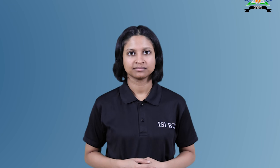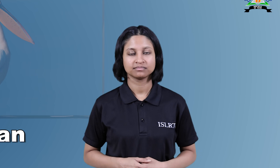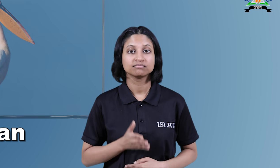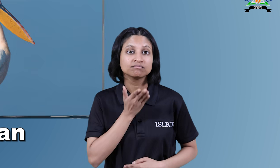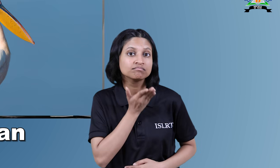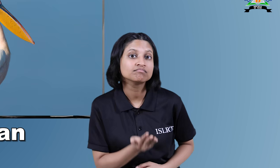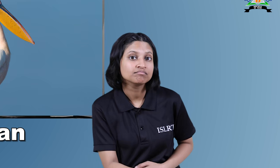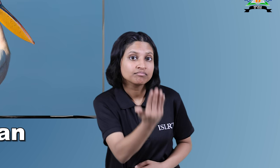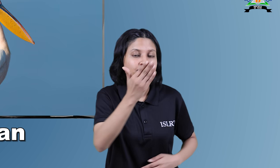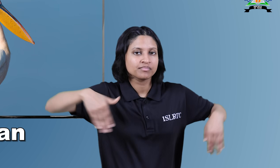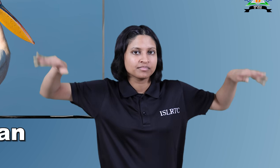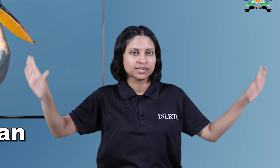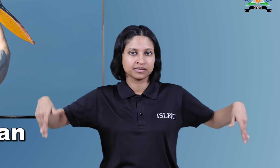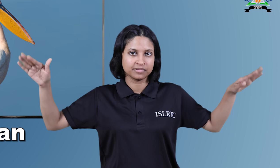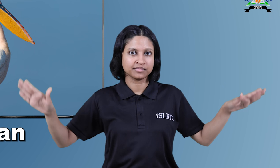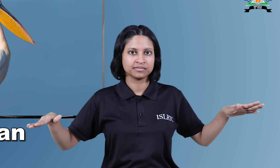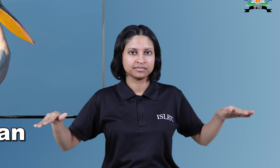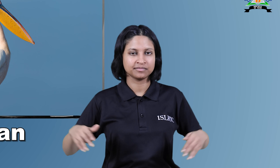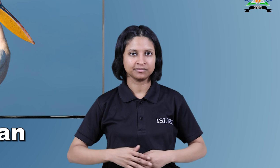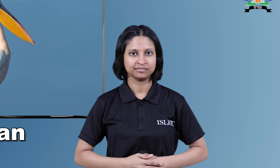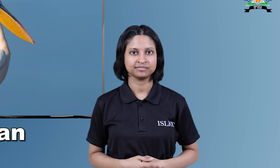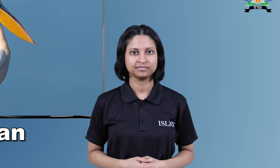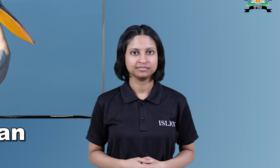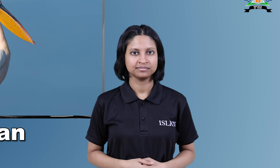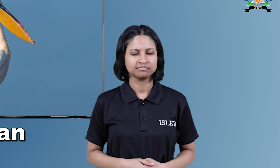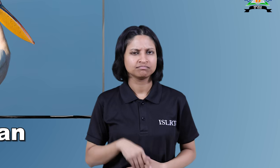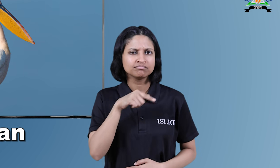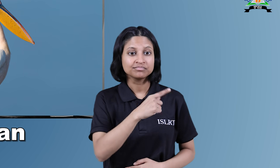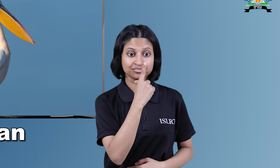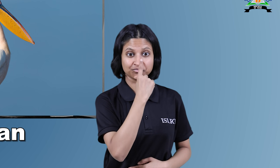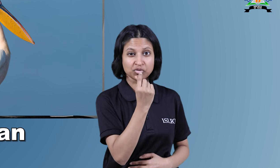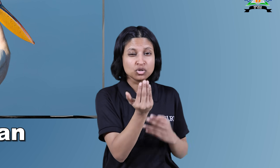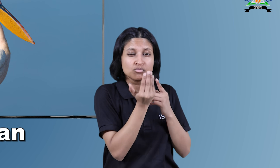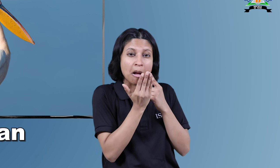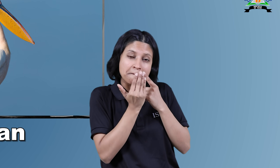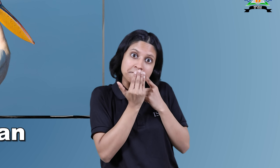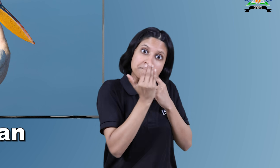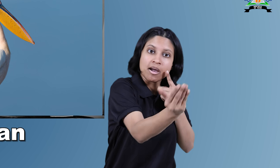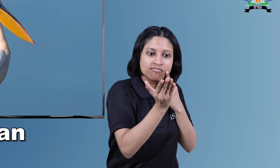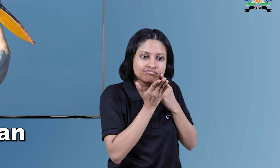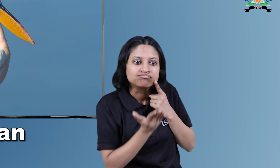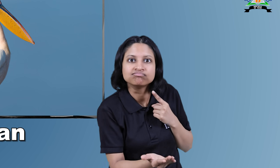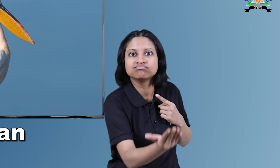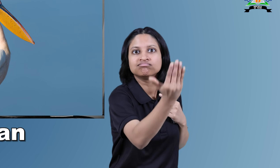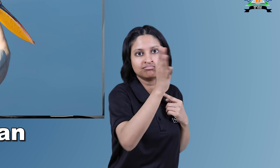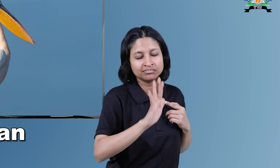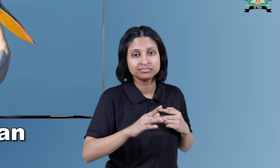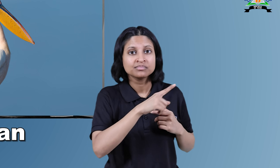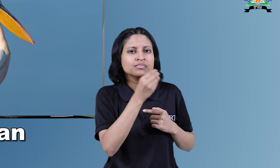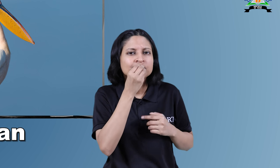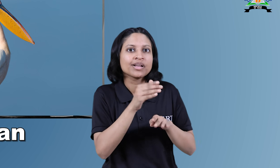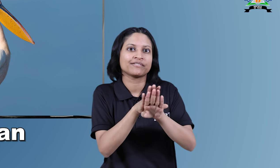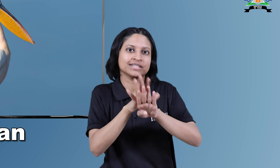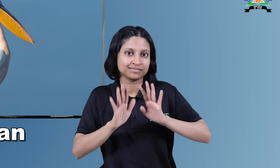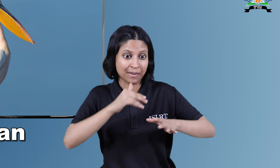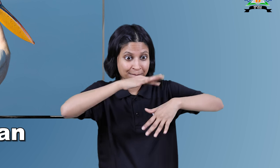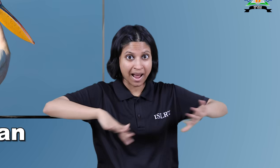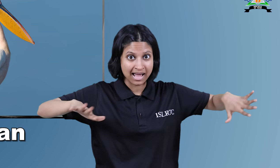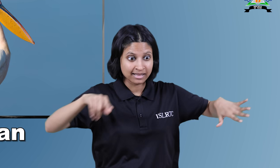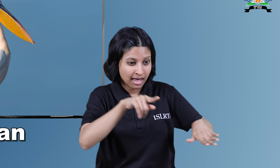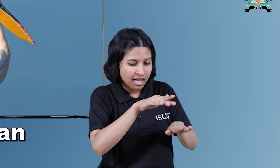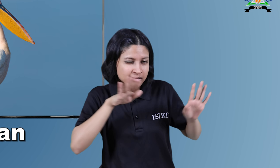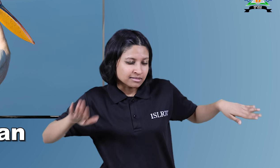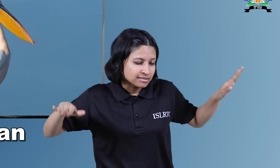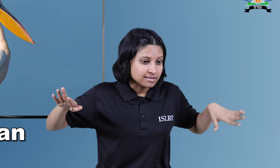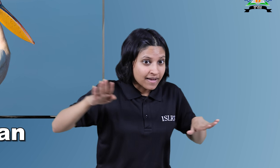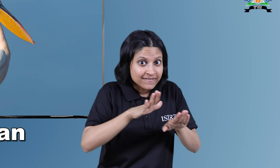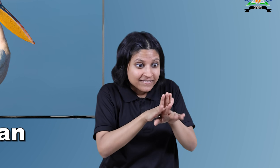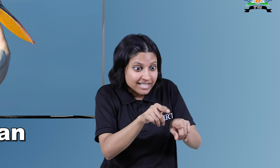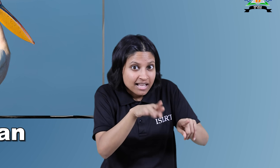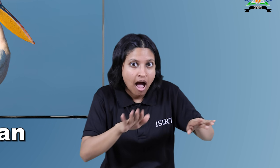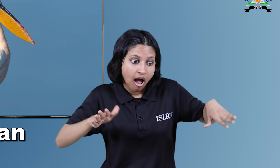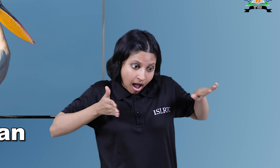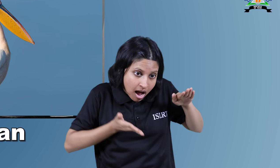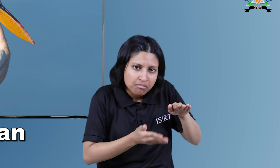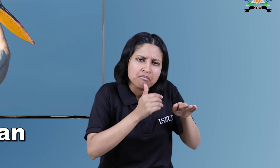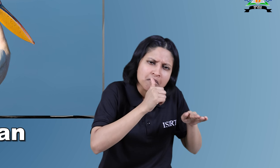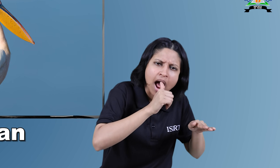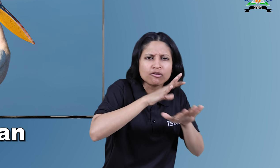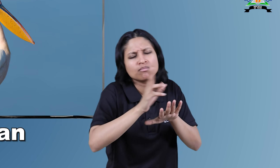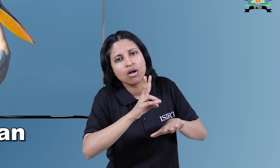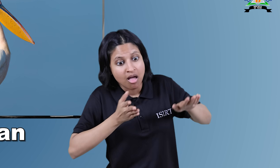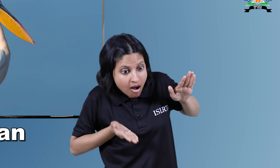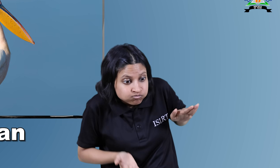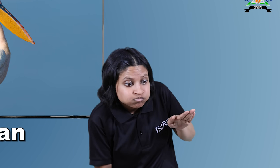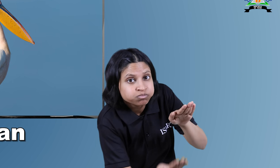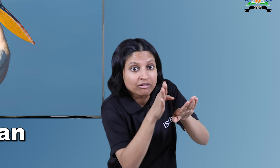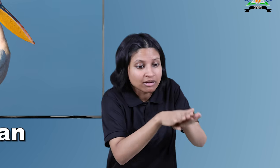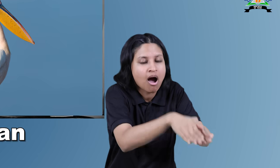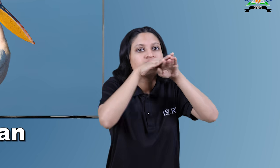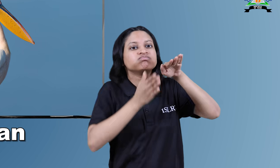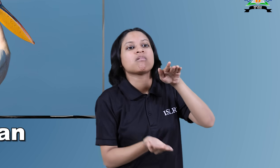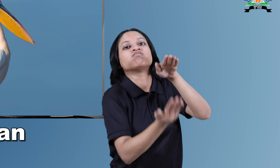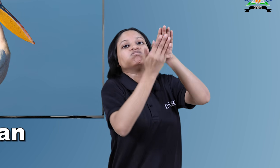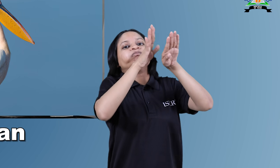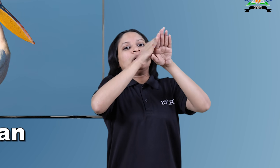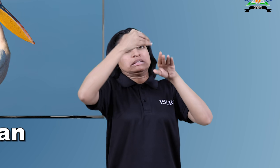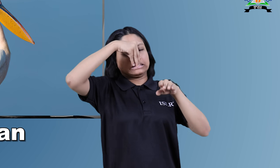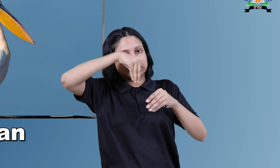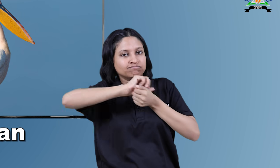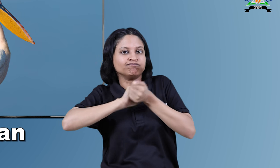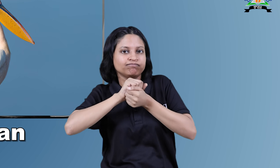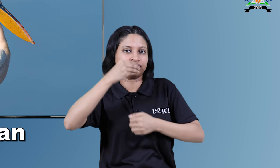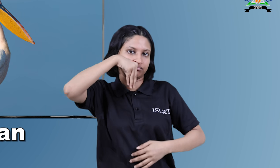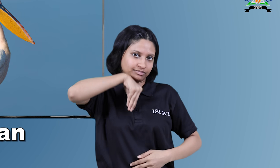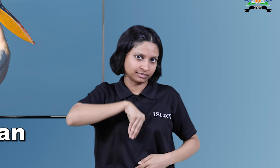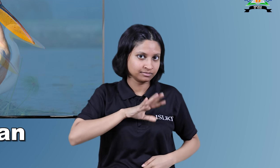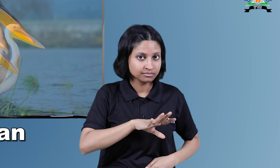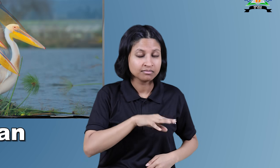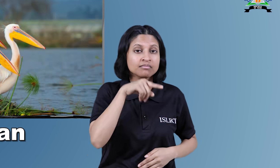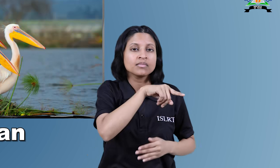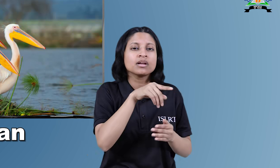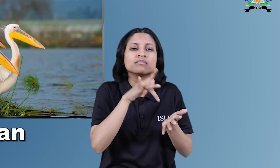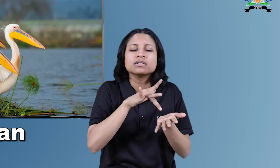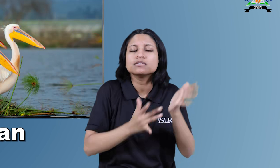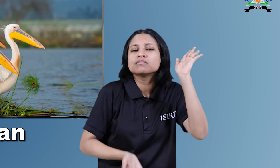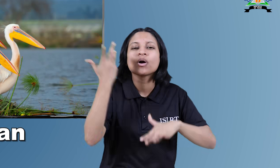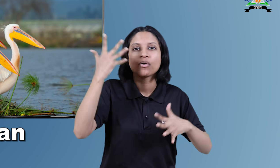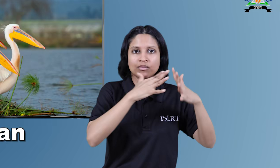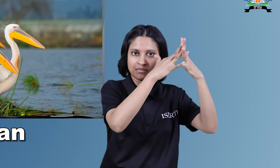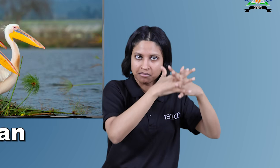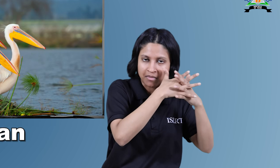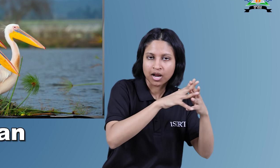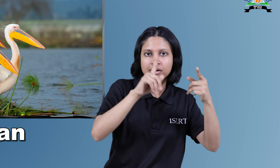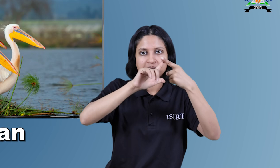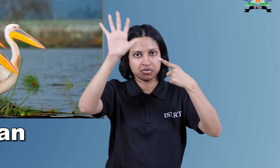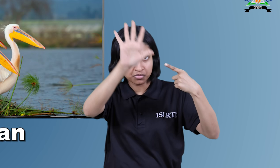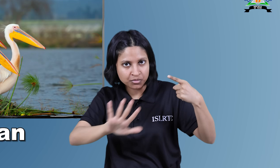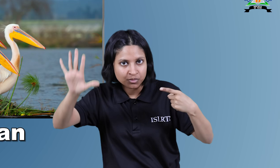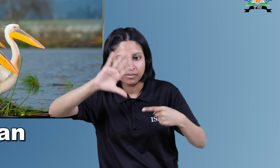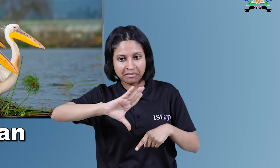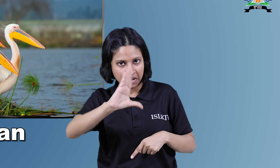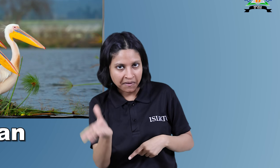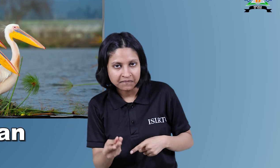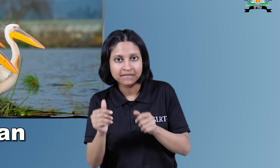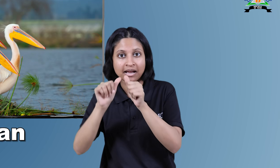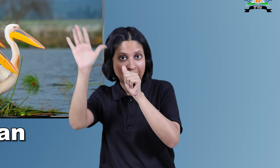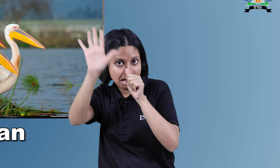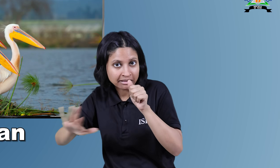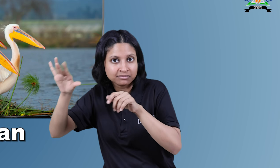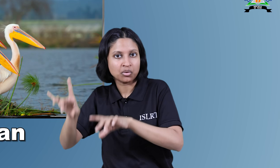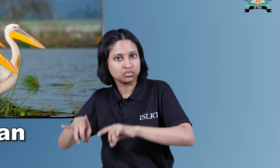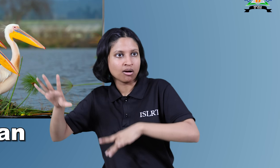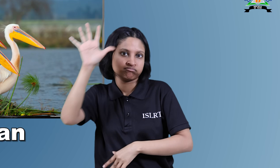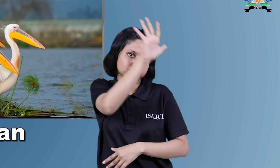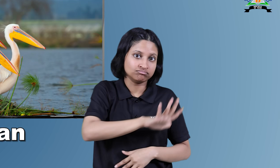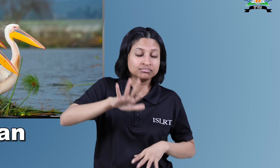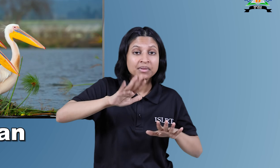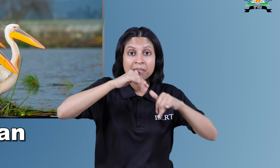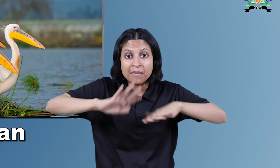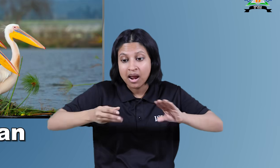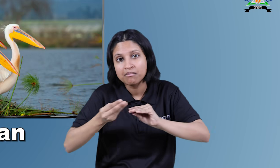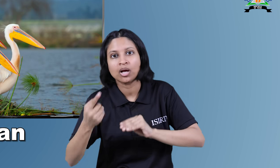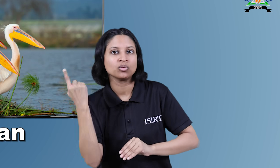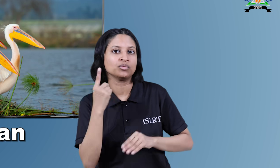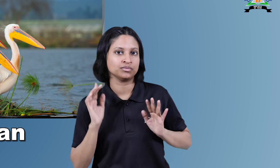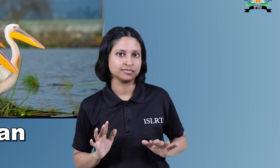Pelican Pelicans are birds with long, large bills and a unique pouch underneath which they use to catch and store fish before eating them. They are commonly found near water in regions across America, Europe, Asia, Africa and Australia.